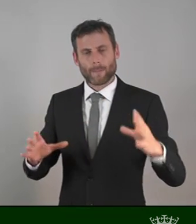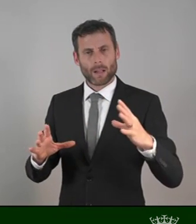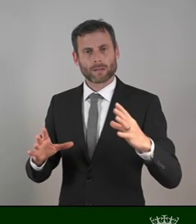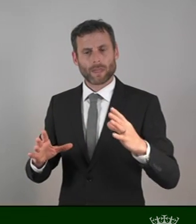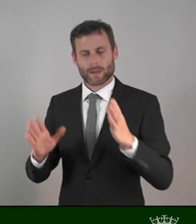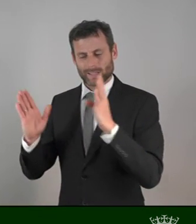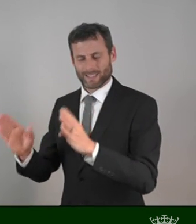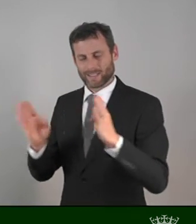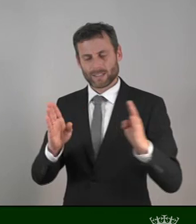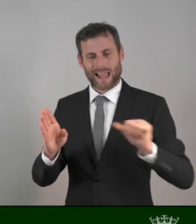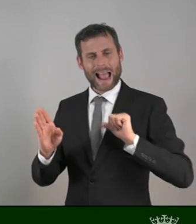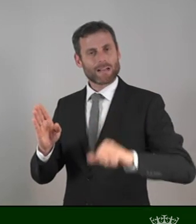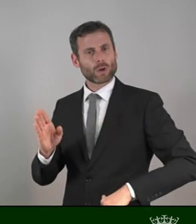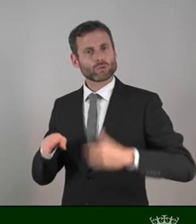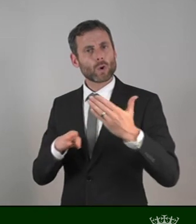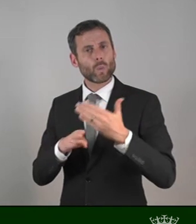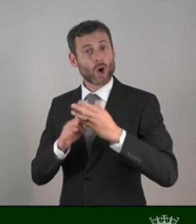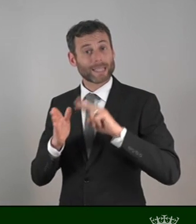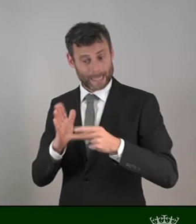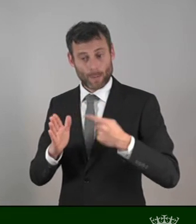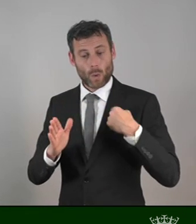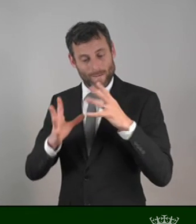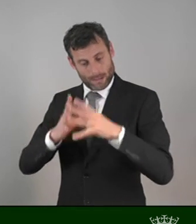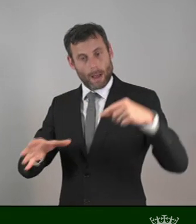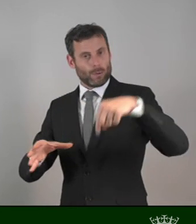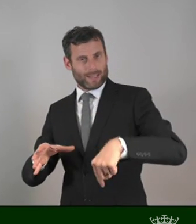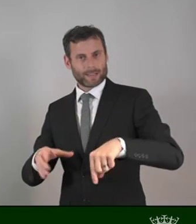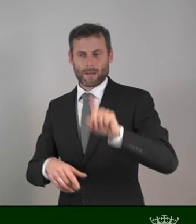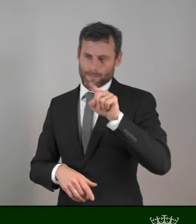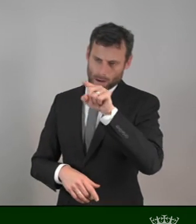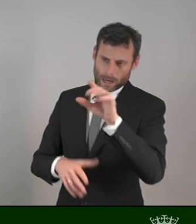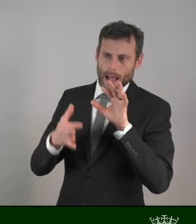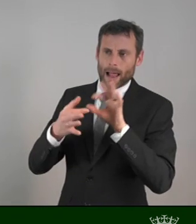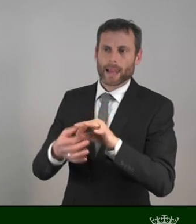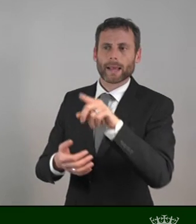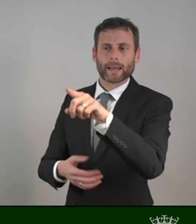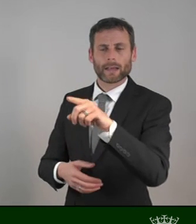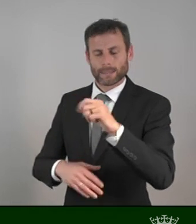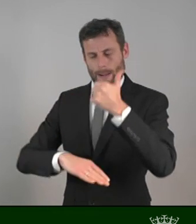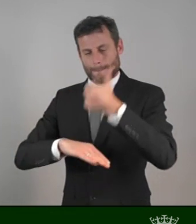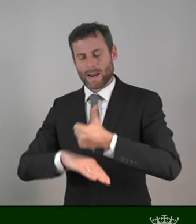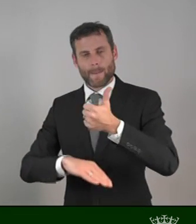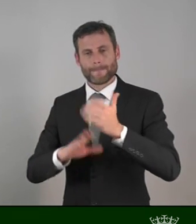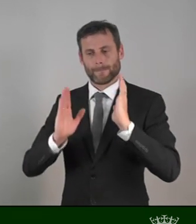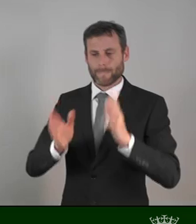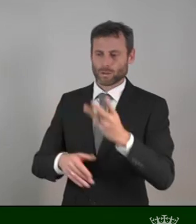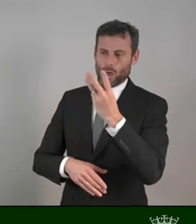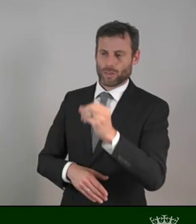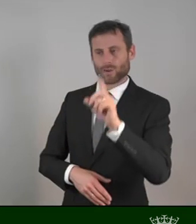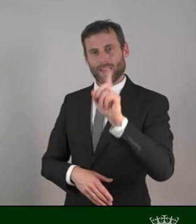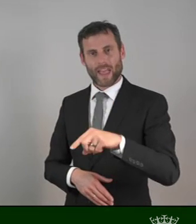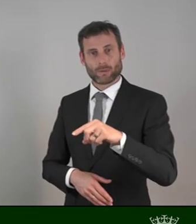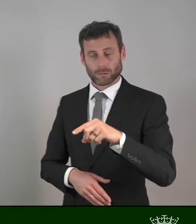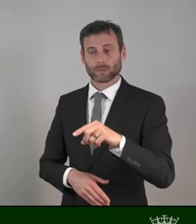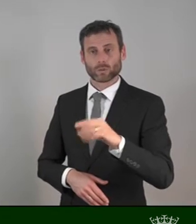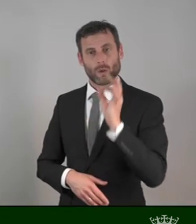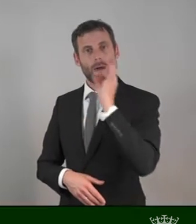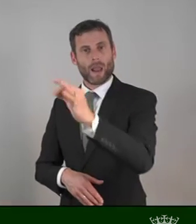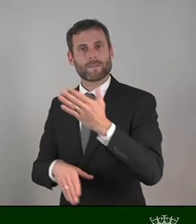But we will respond in due course to the stipulations of the Migration Advisory Committee.